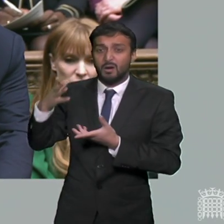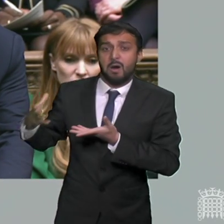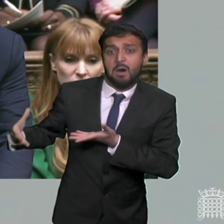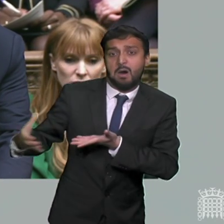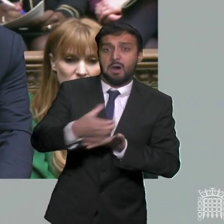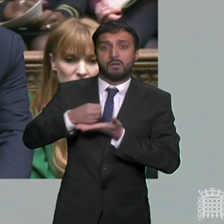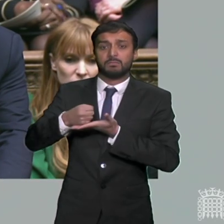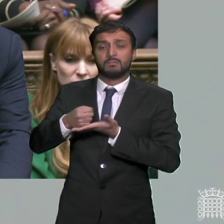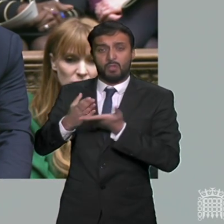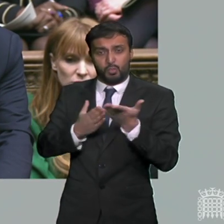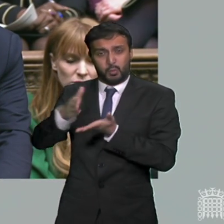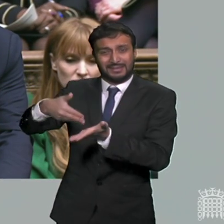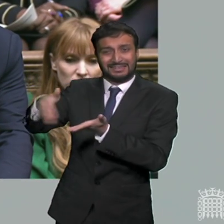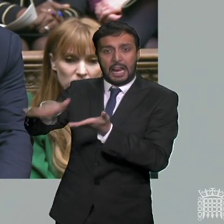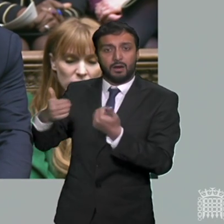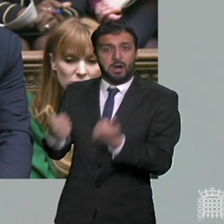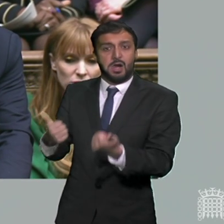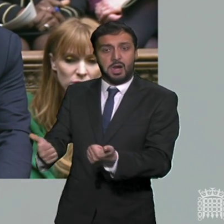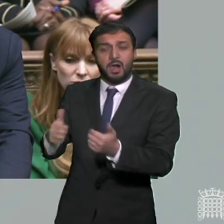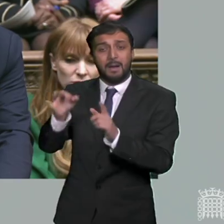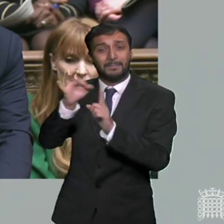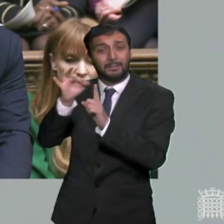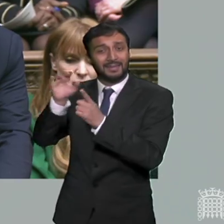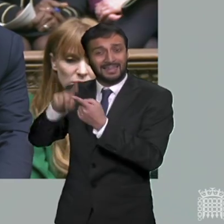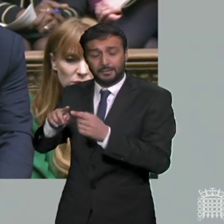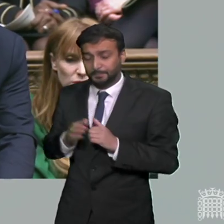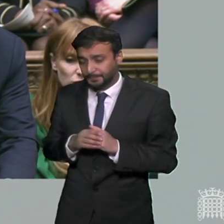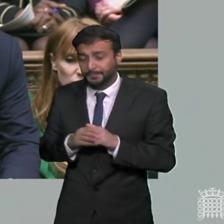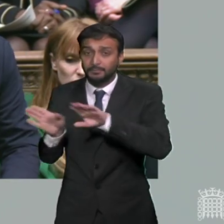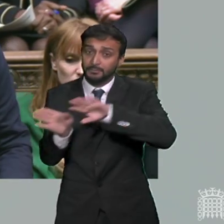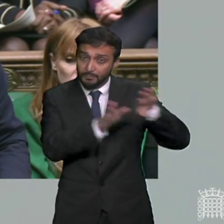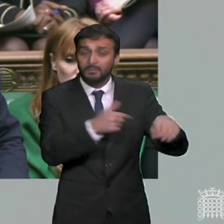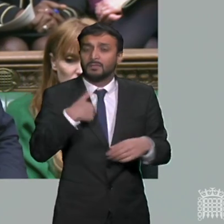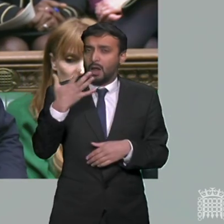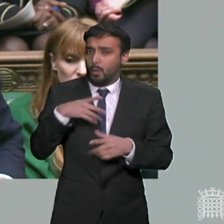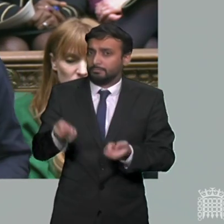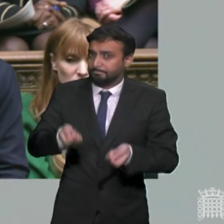I want to raise something that is worrying parents across the country.